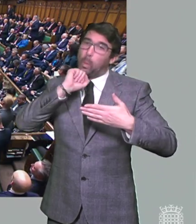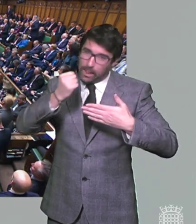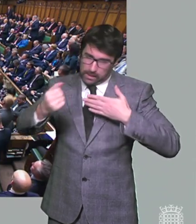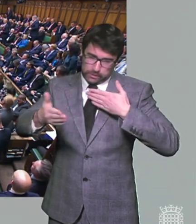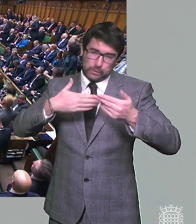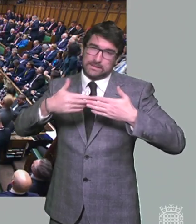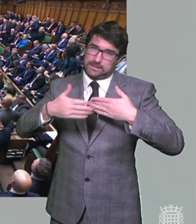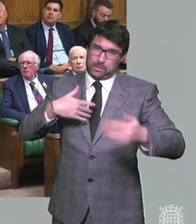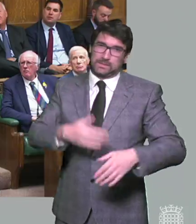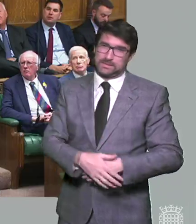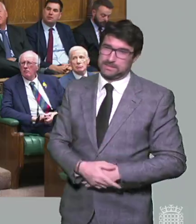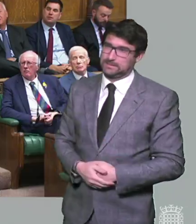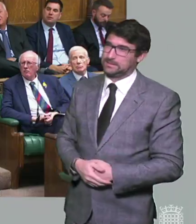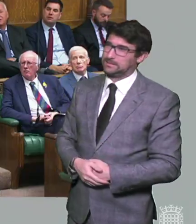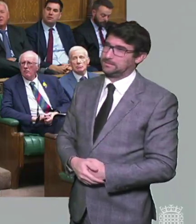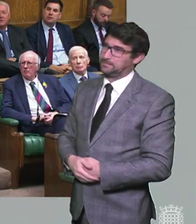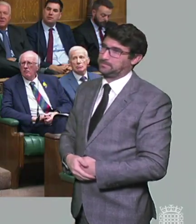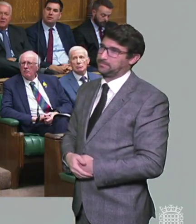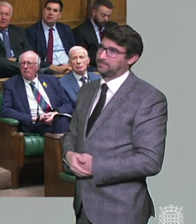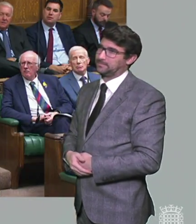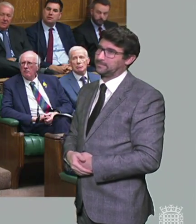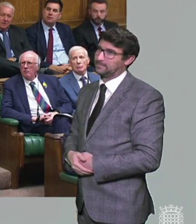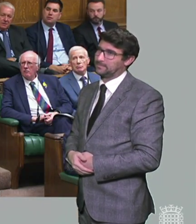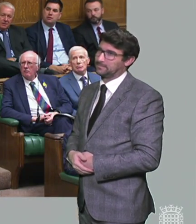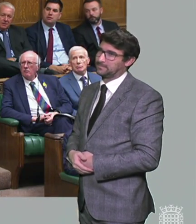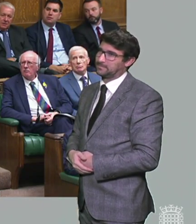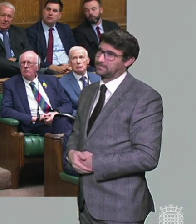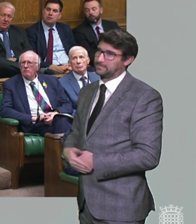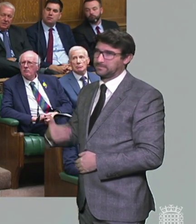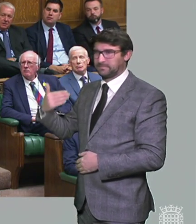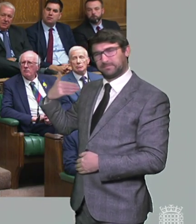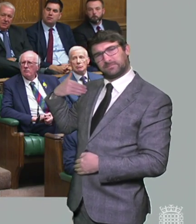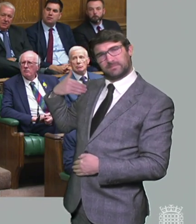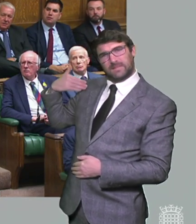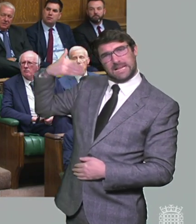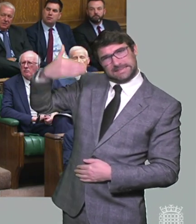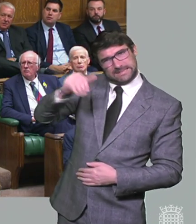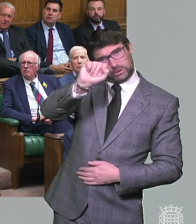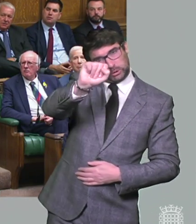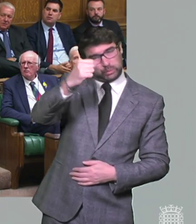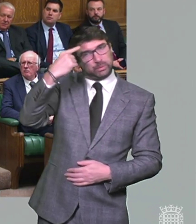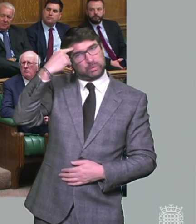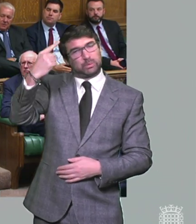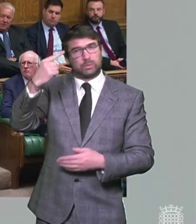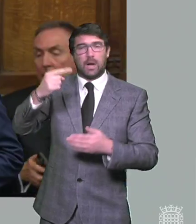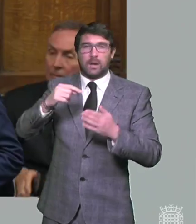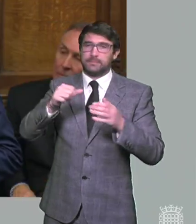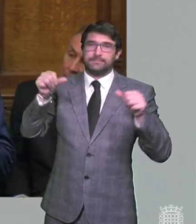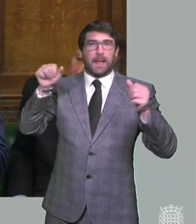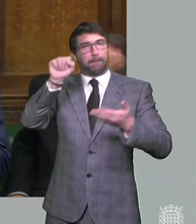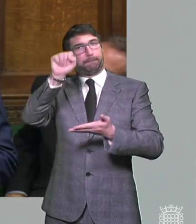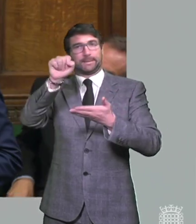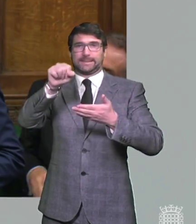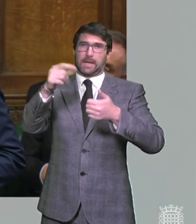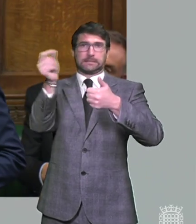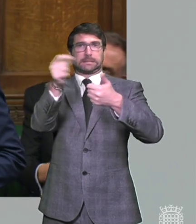Since the mini-Budget, thousands of my constituents have been in mental anguish and despair.